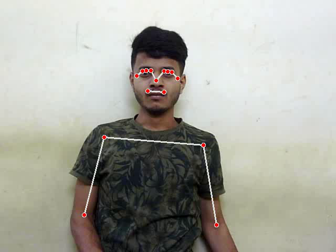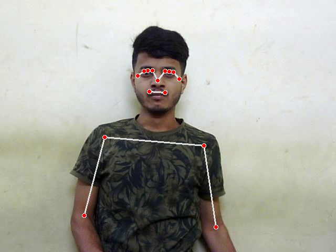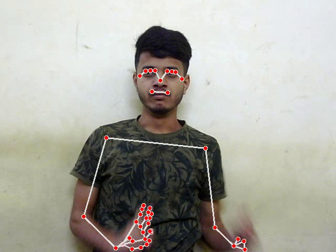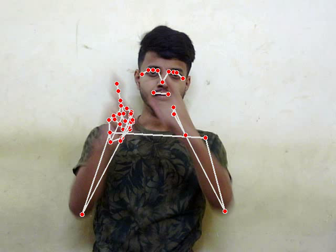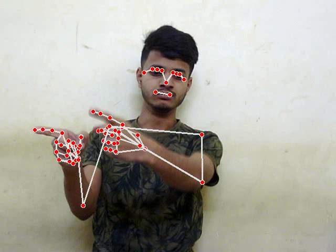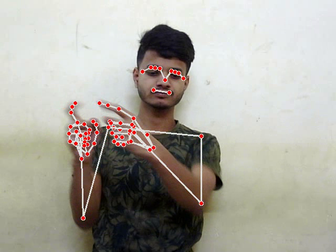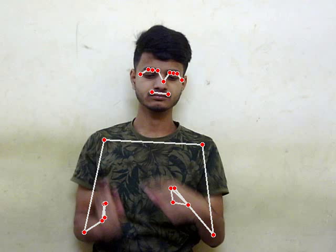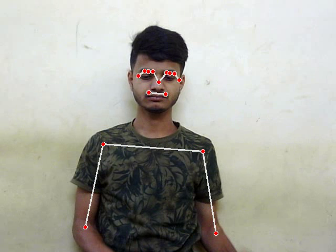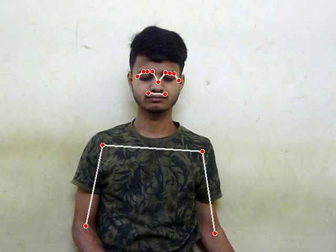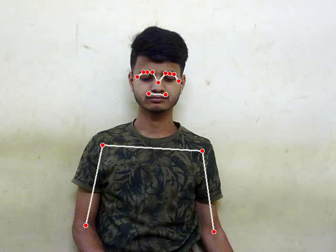go